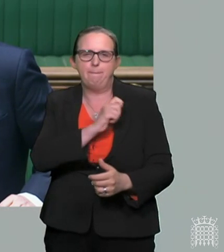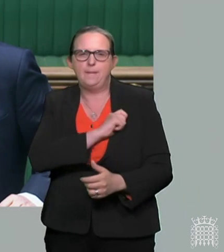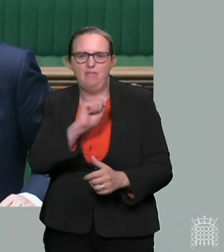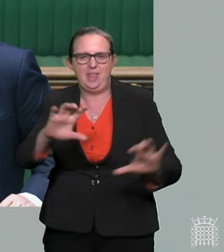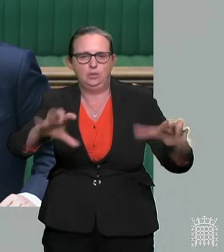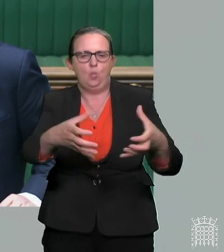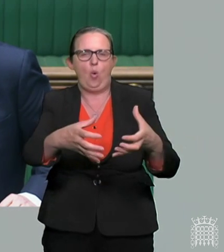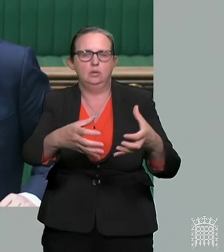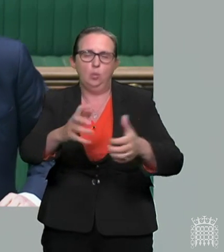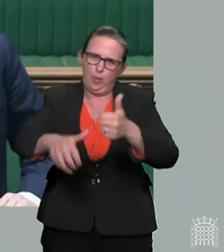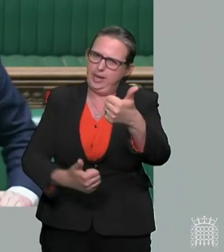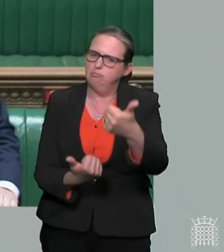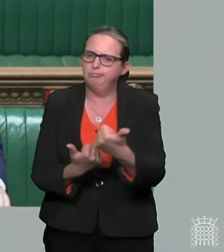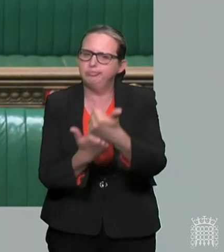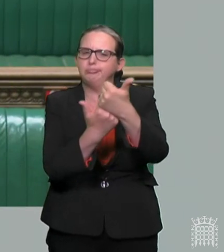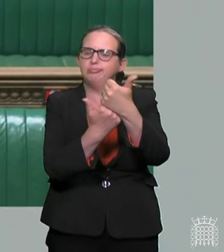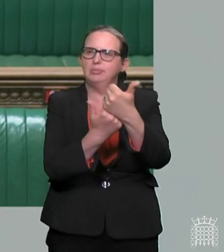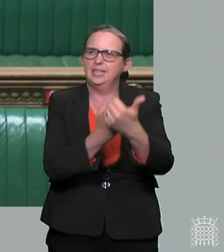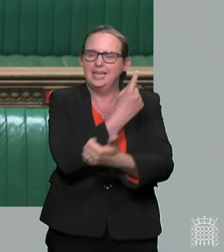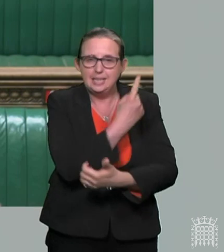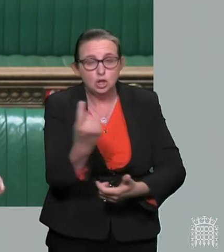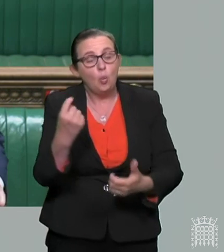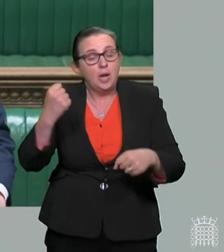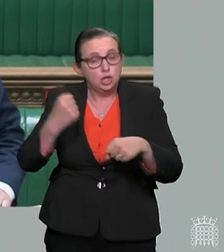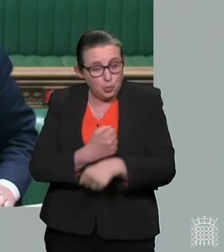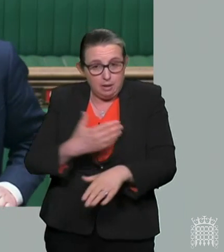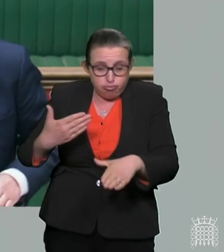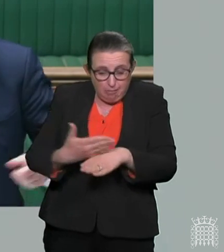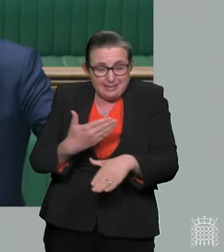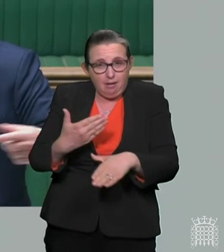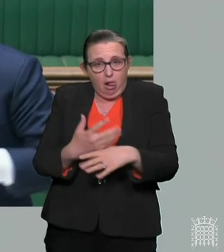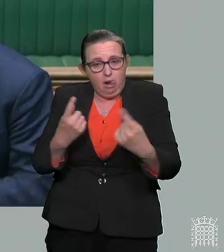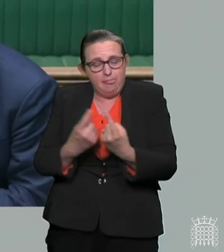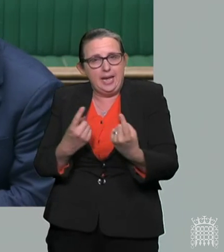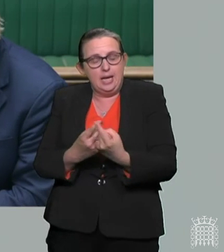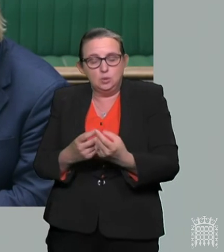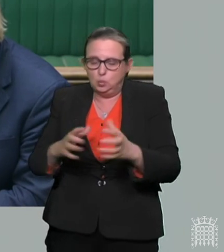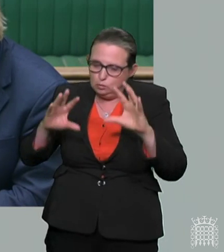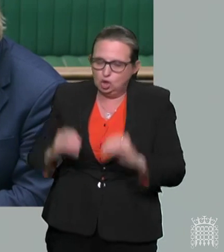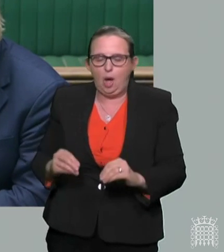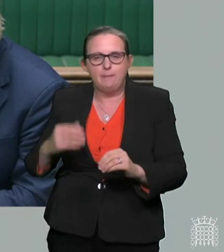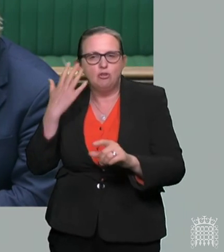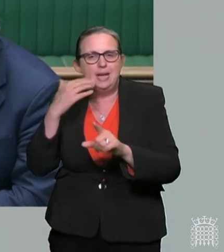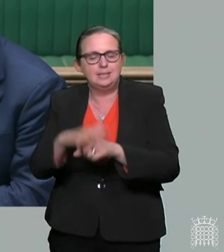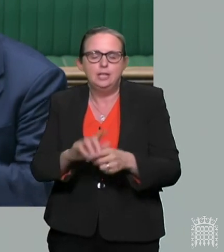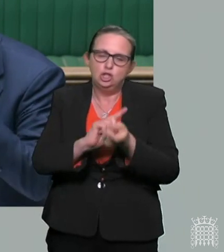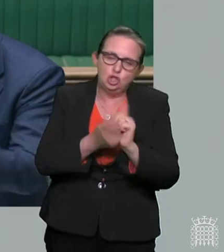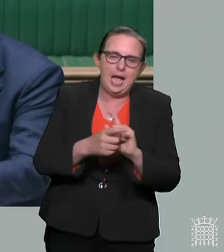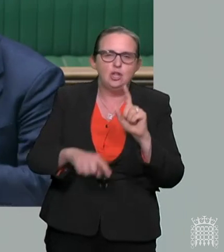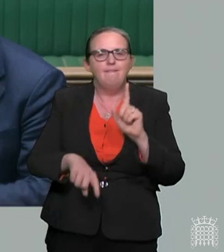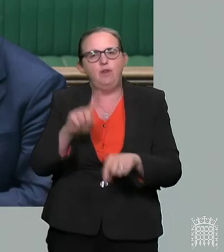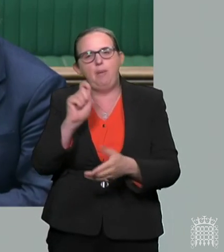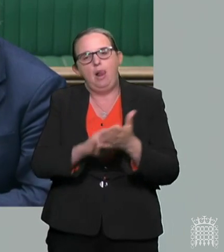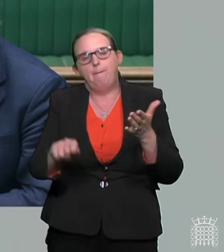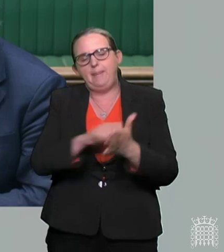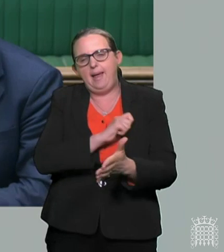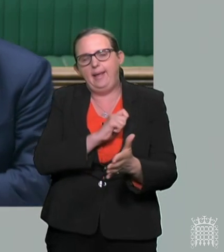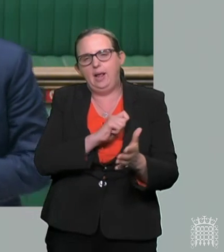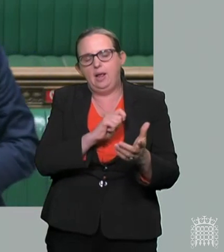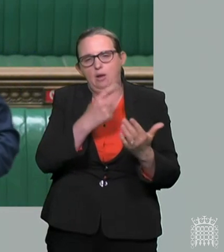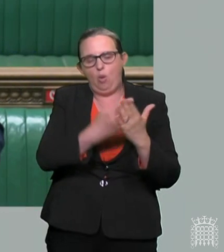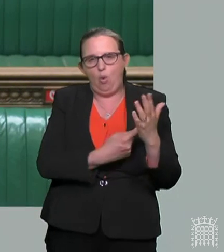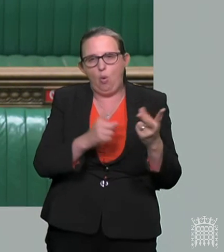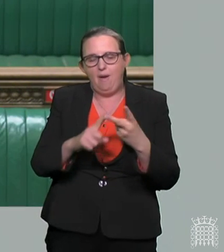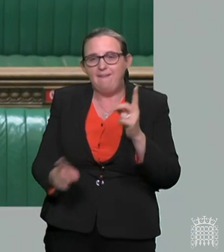We stick up for them, and what we are doing is taking practical steps to fight racism, changing the football banning order regime and fining the online companies.